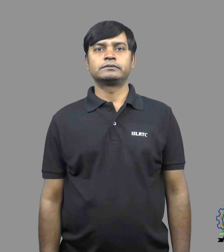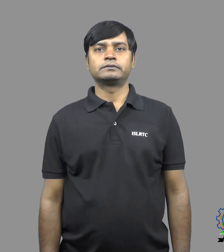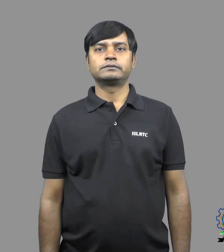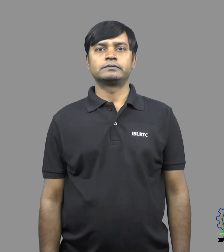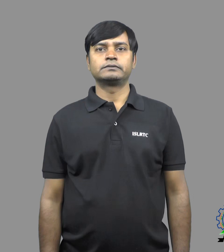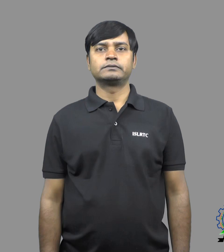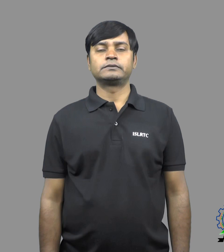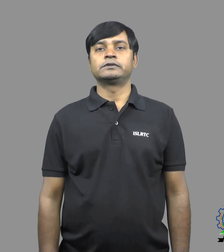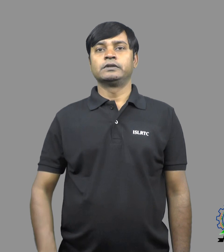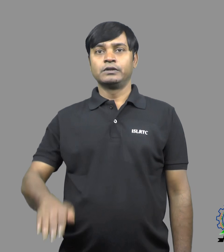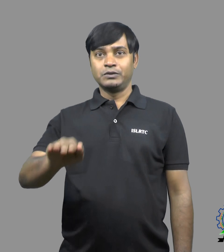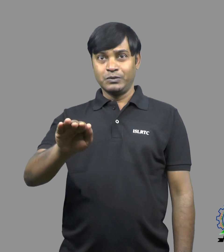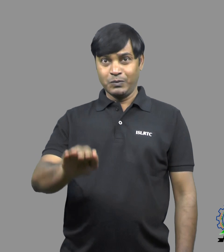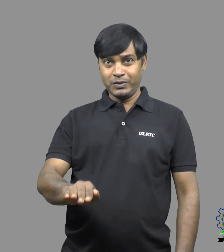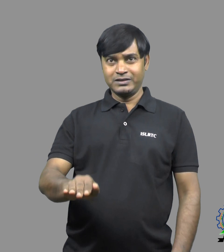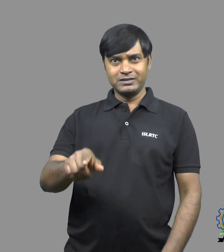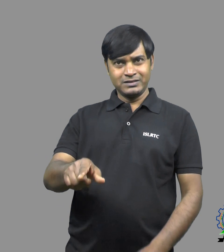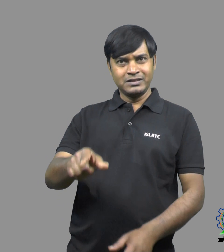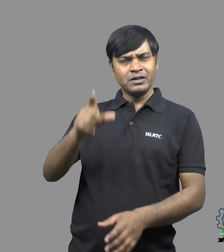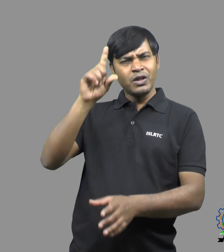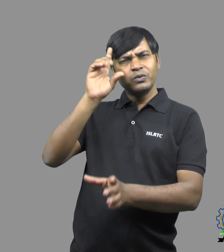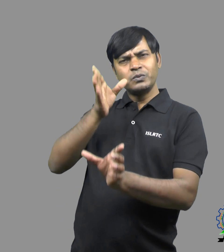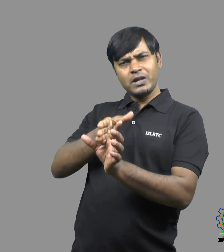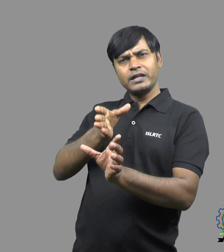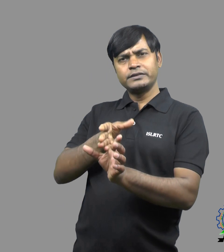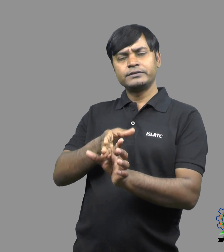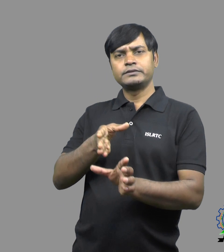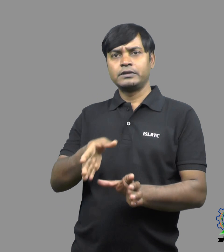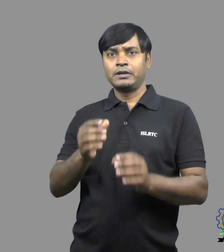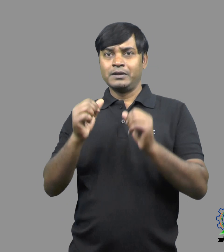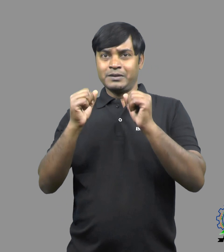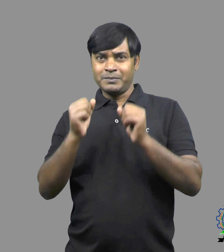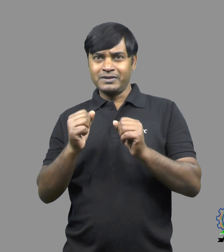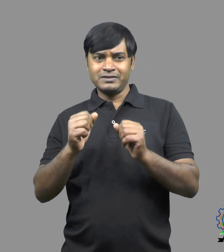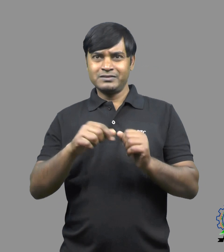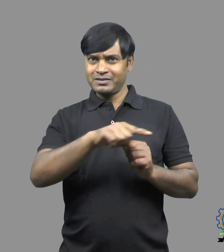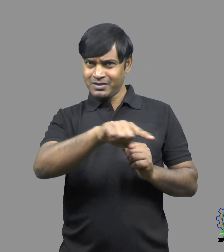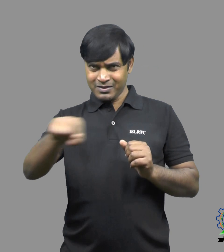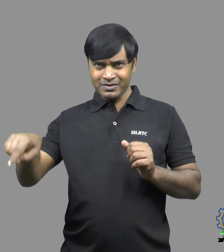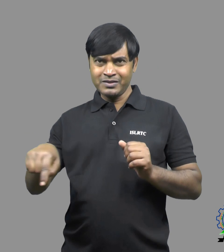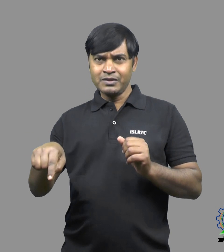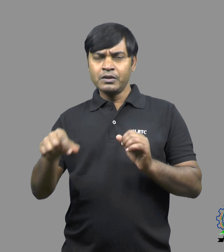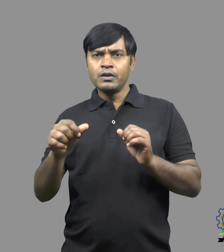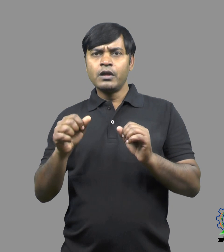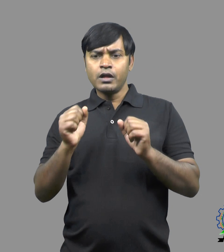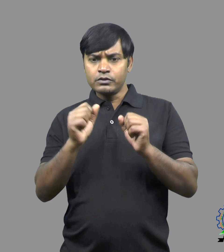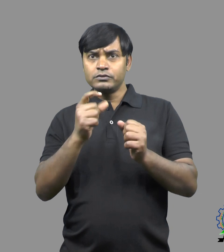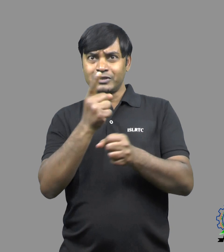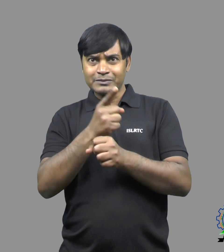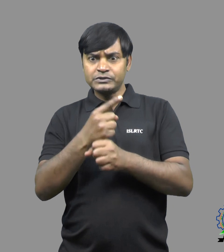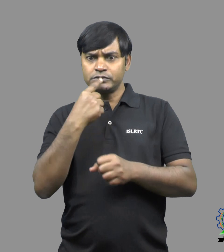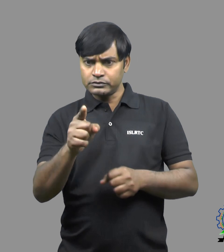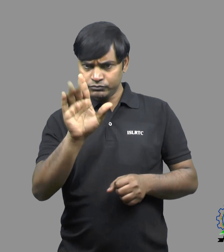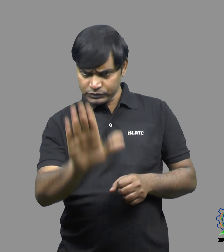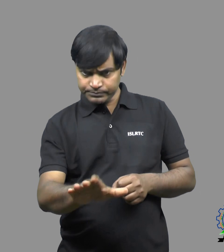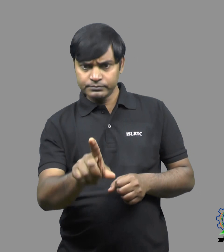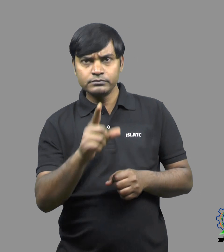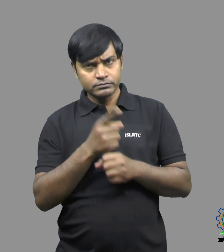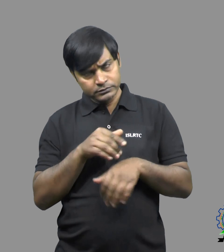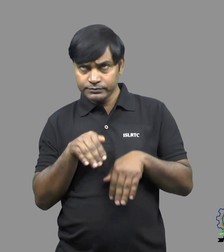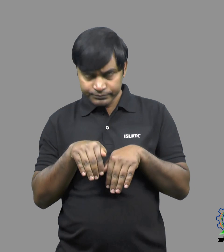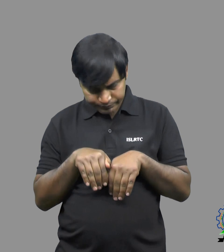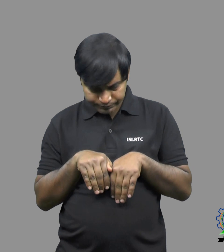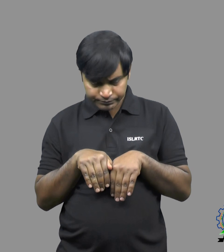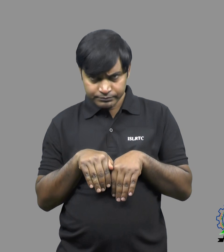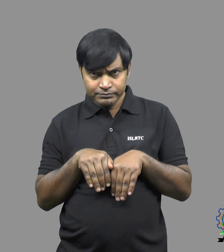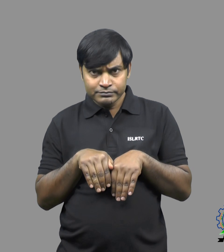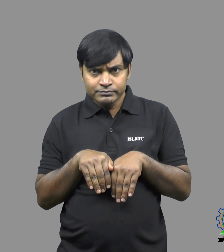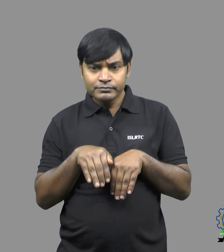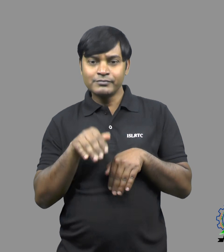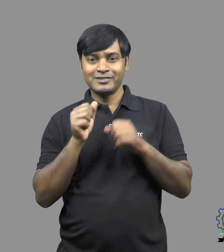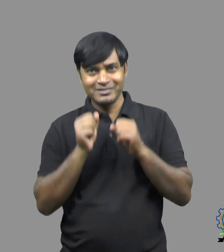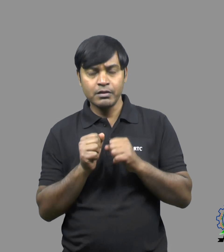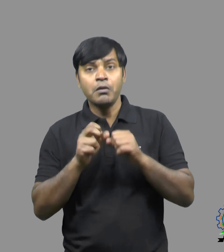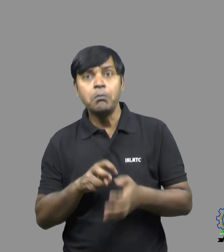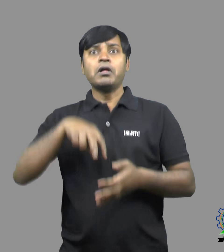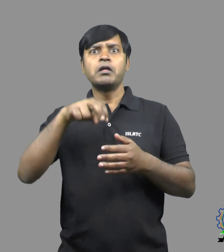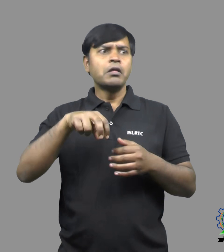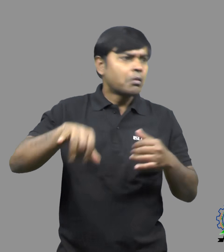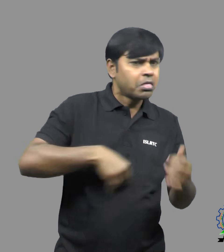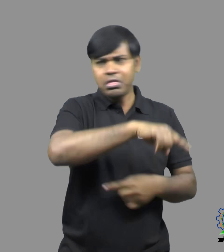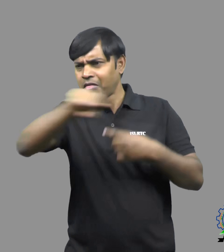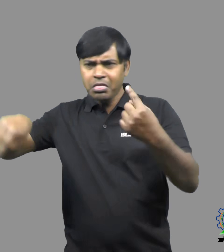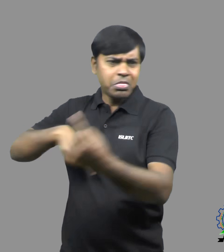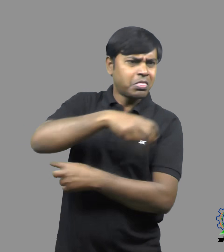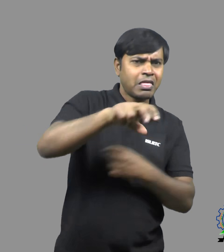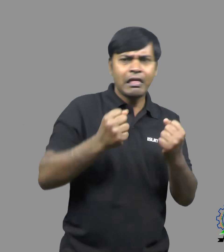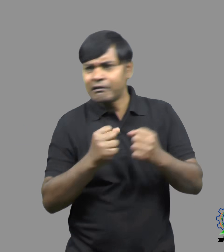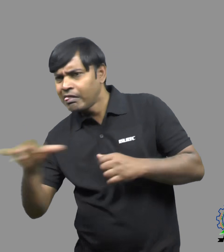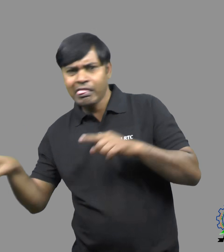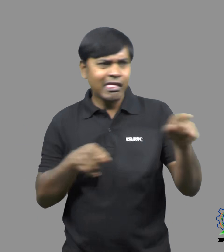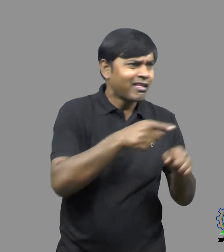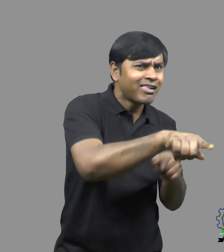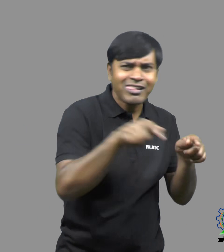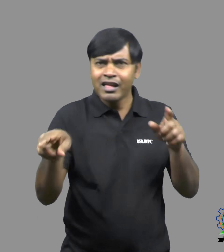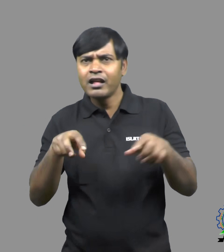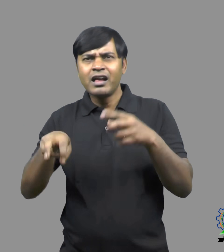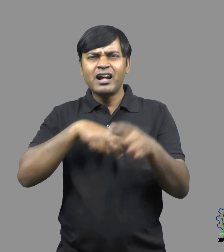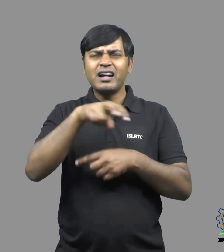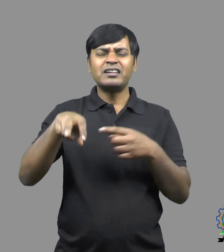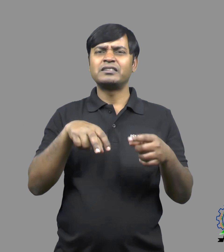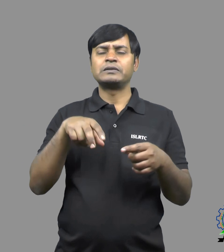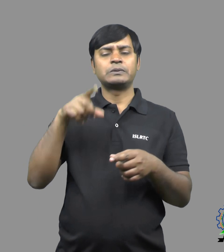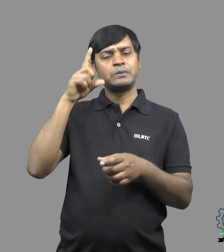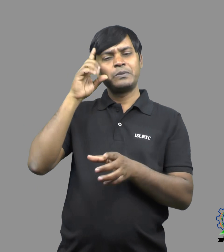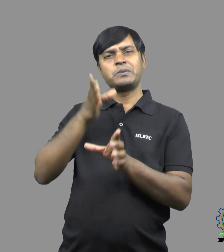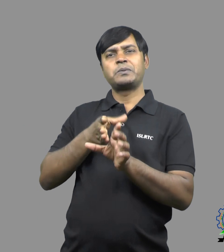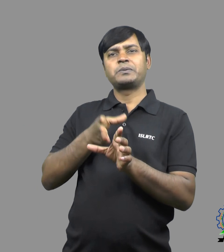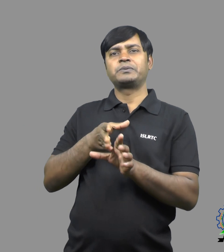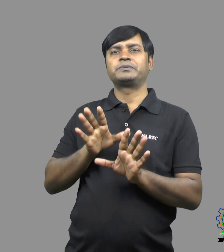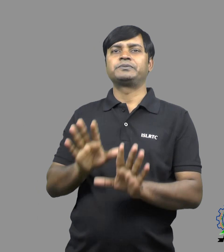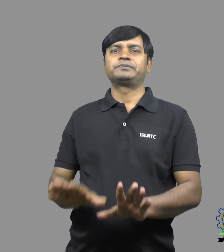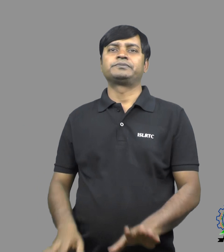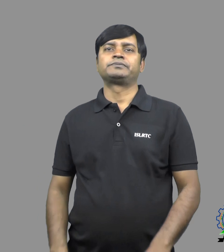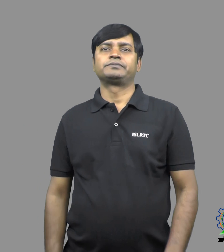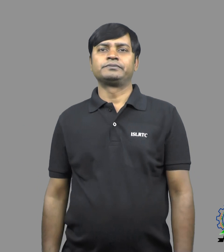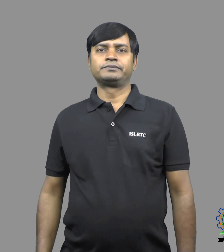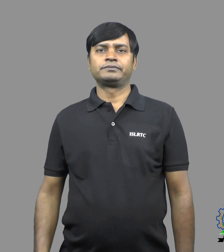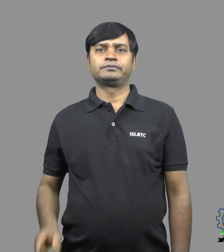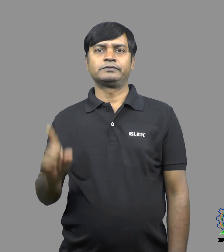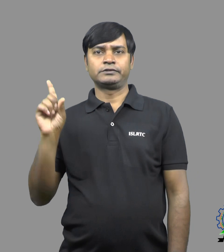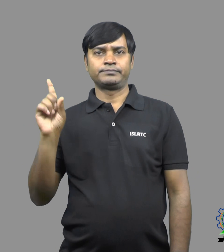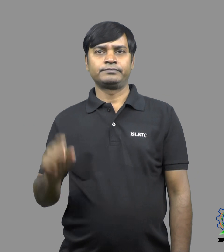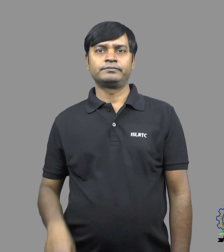Attention-deficit Hyperactivity disorder